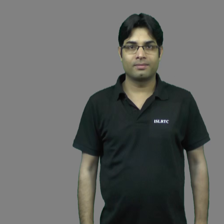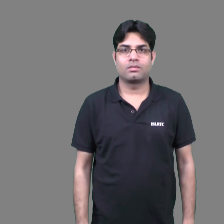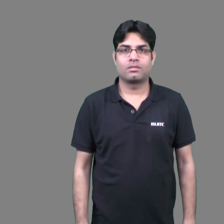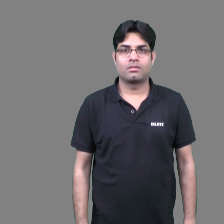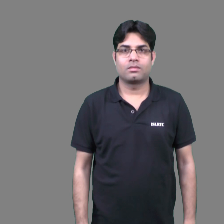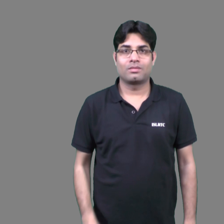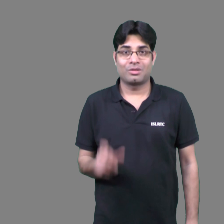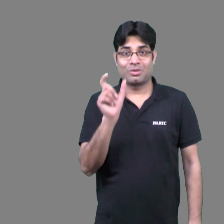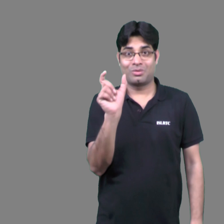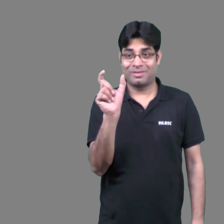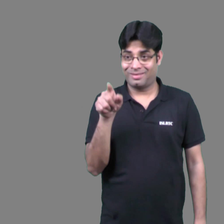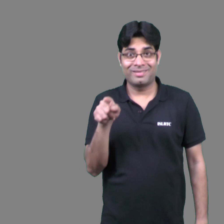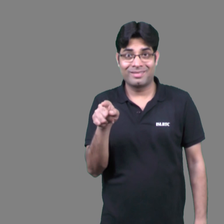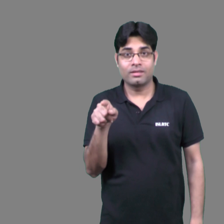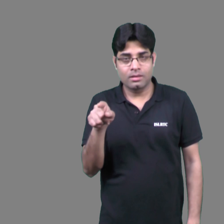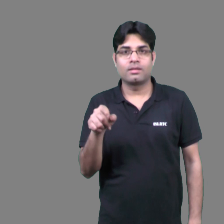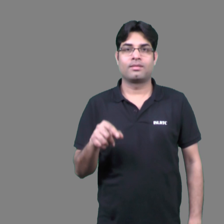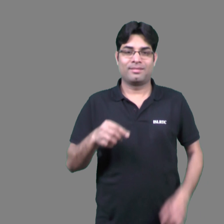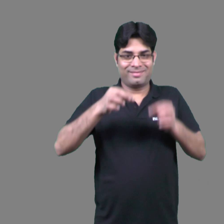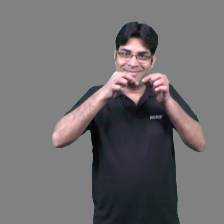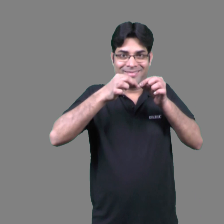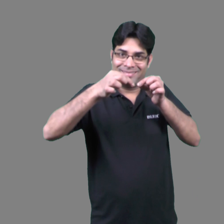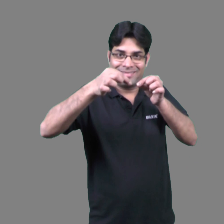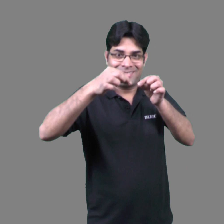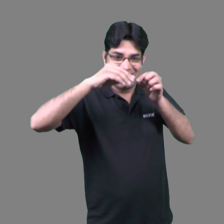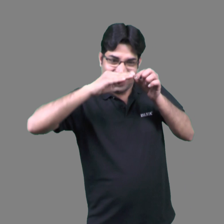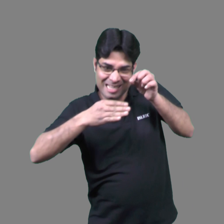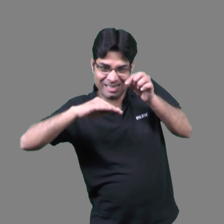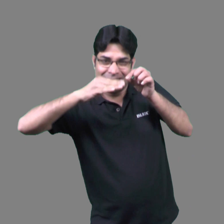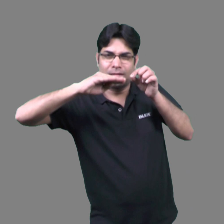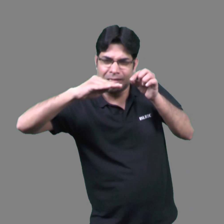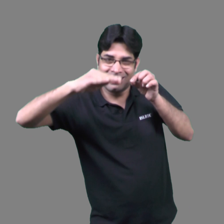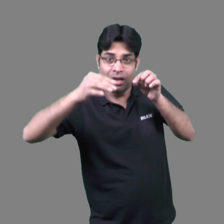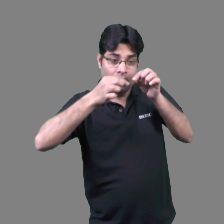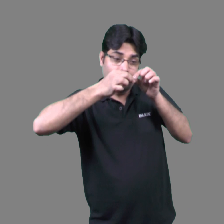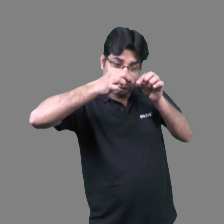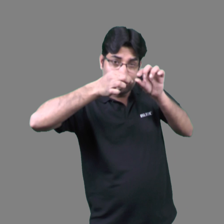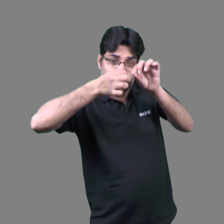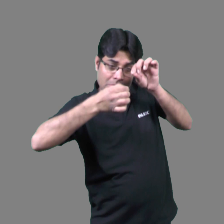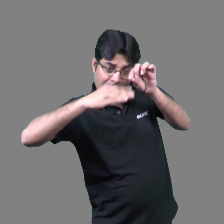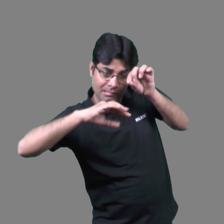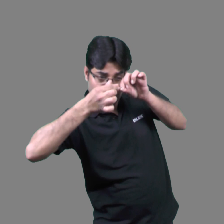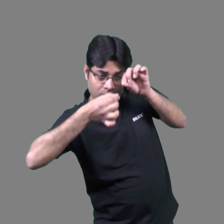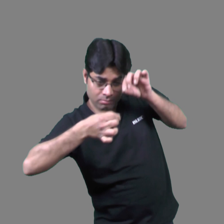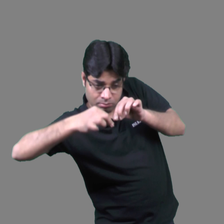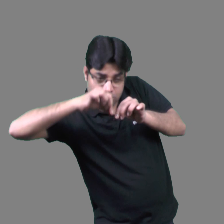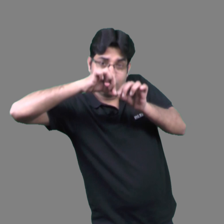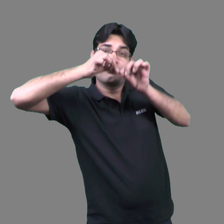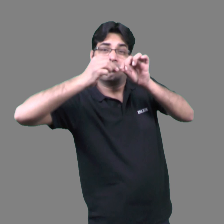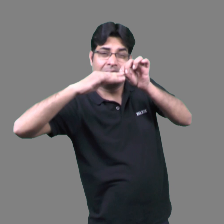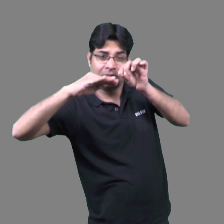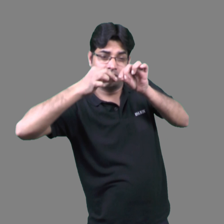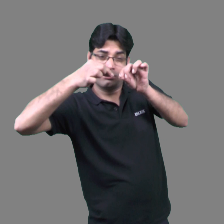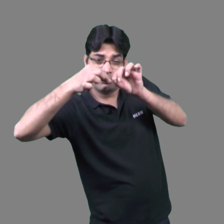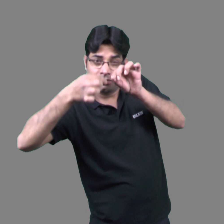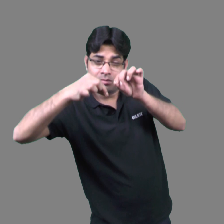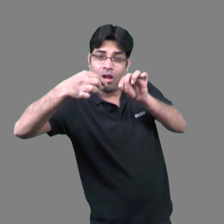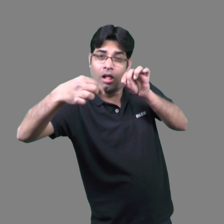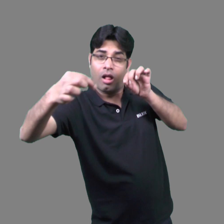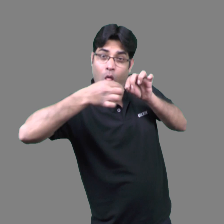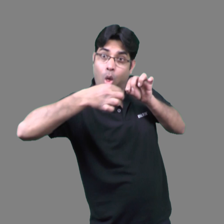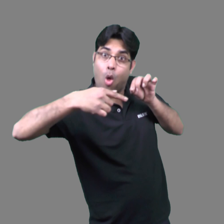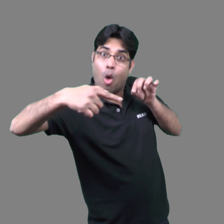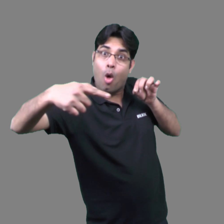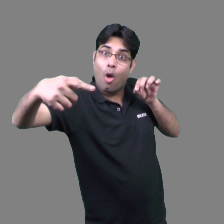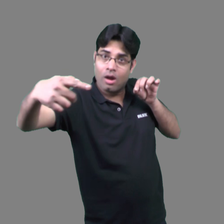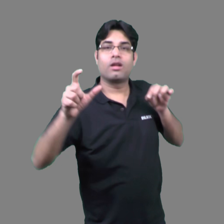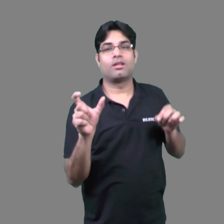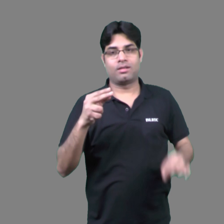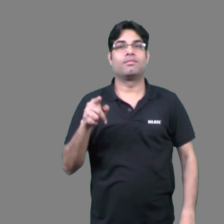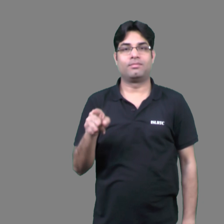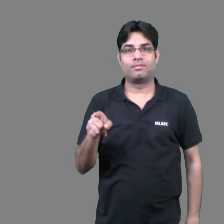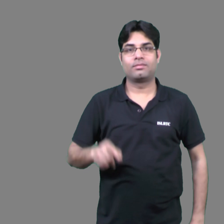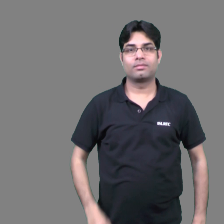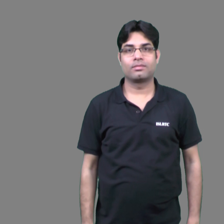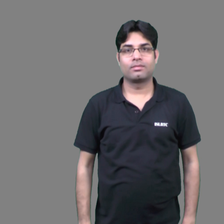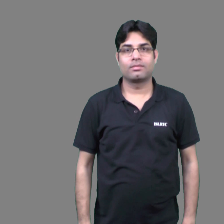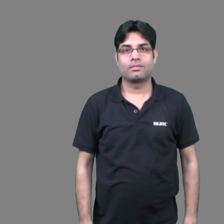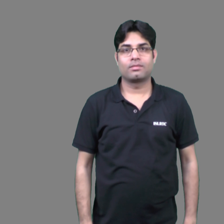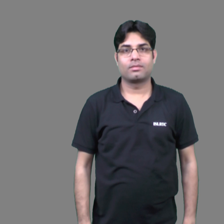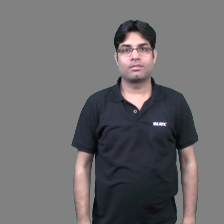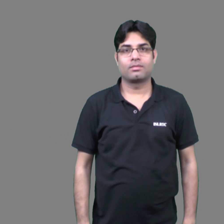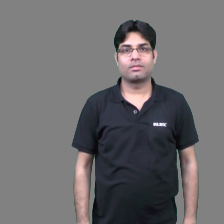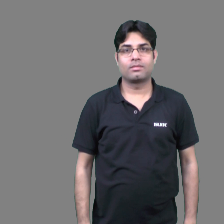Geodetic Surveying